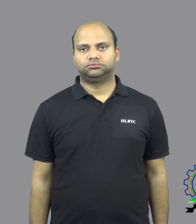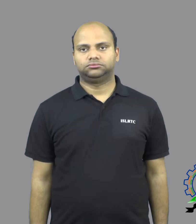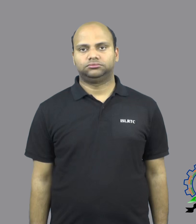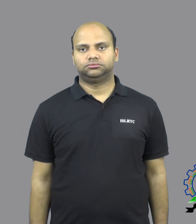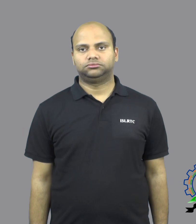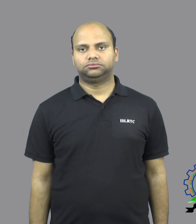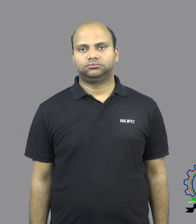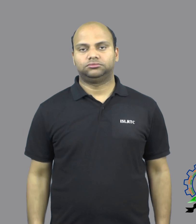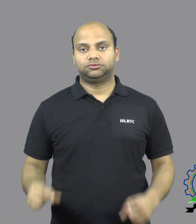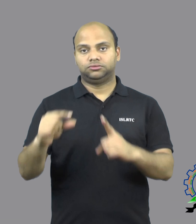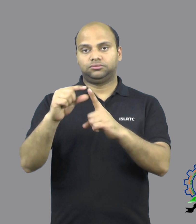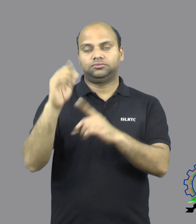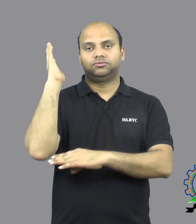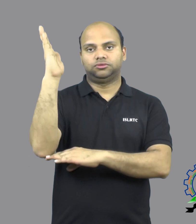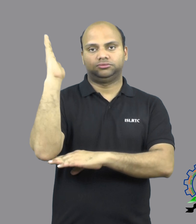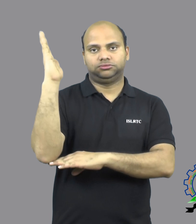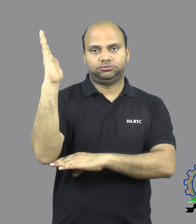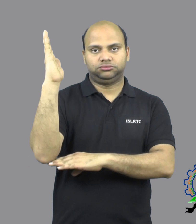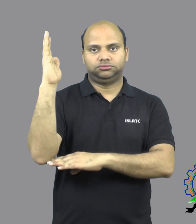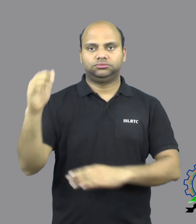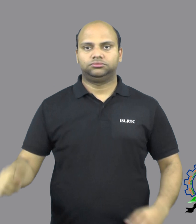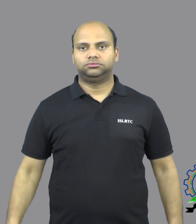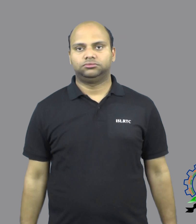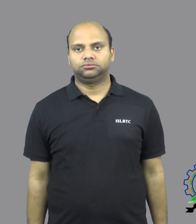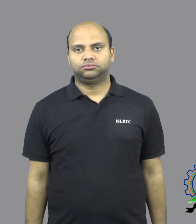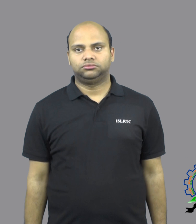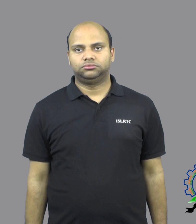Professor